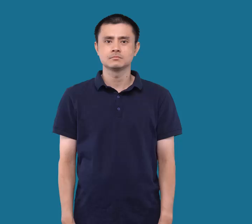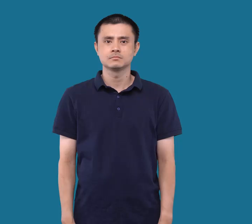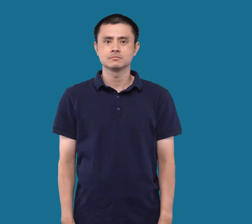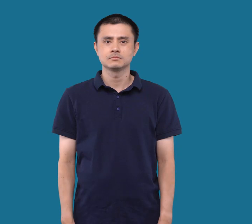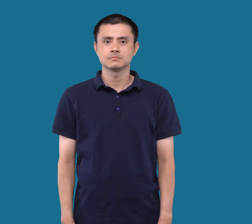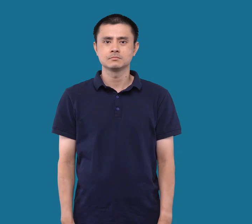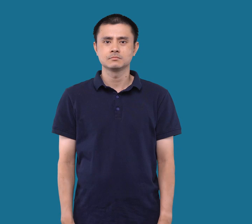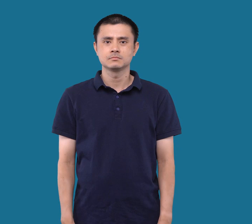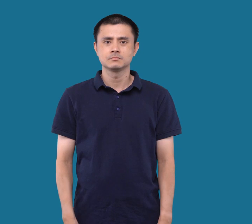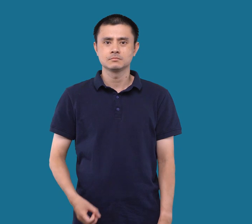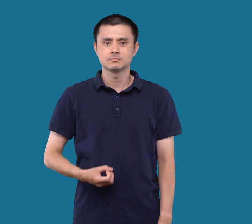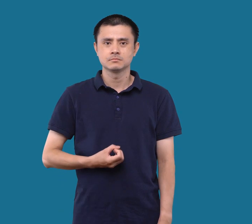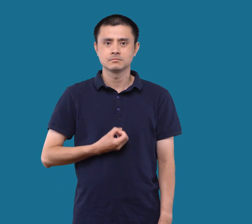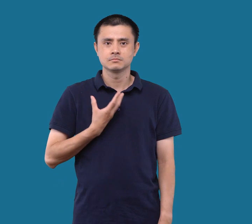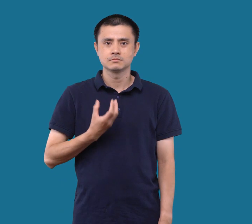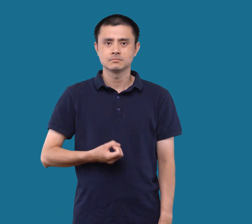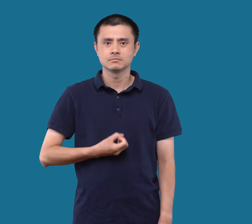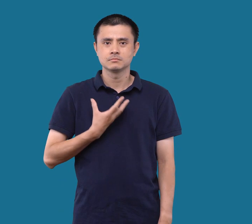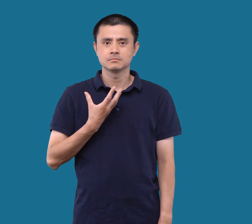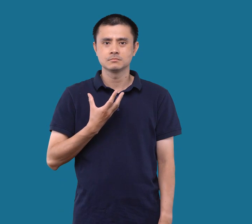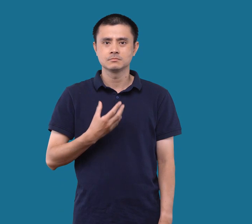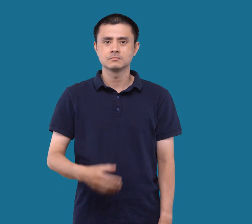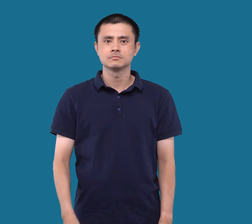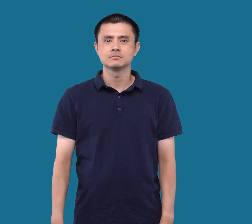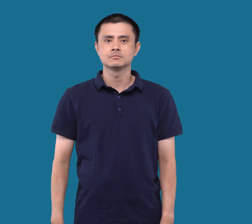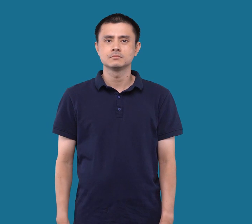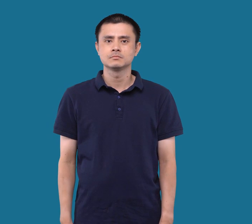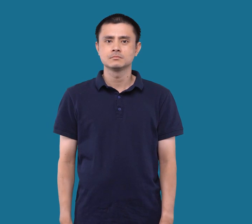cuộc sống